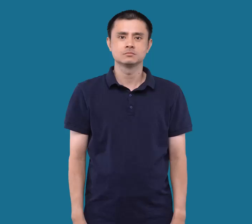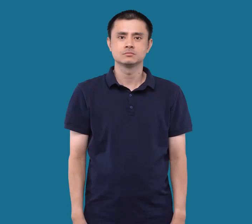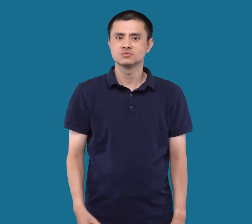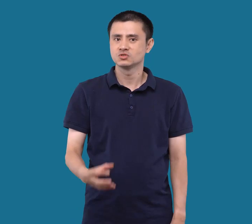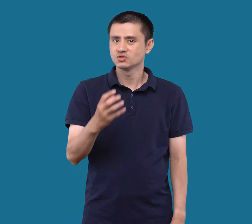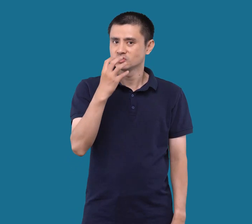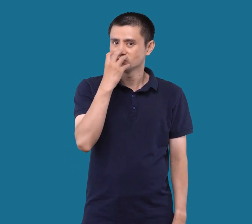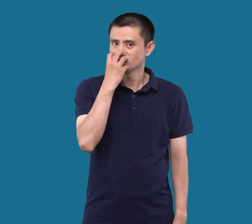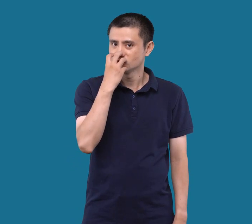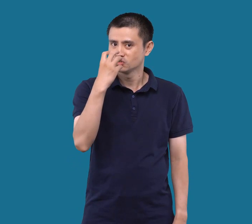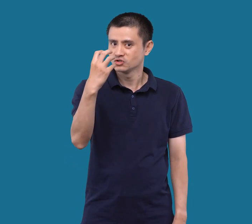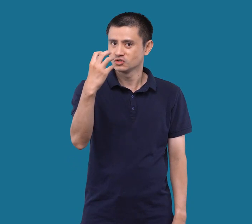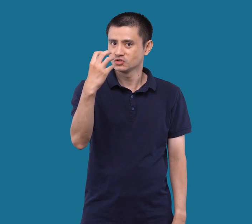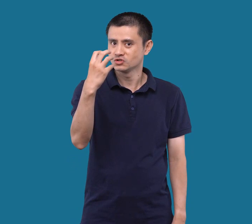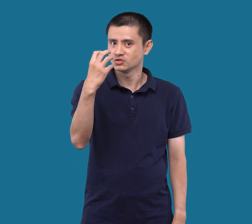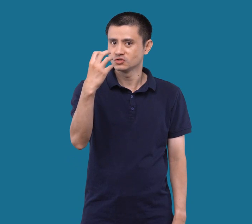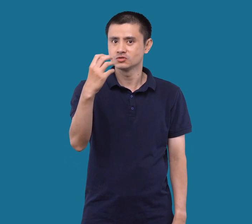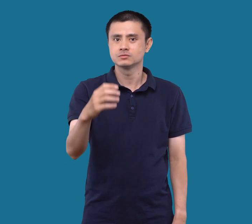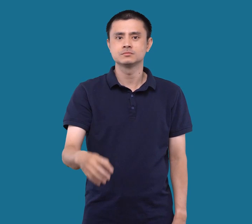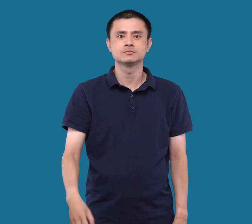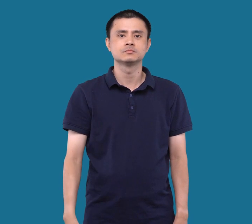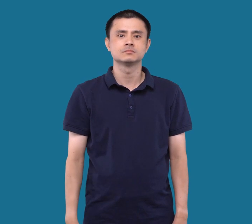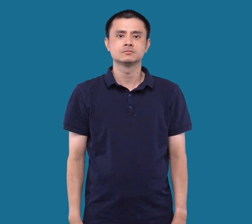chó sói